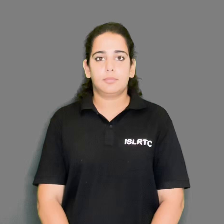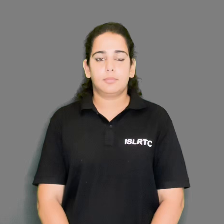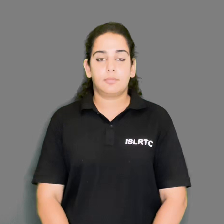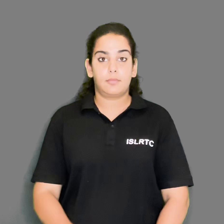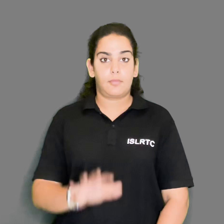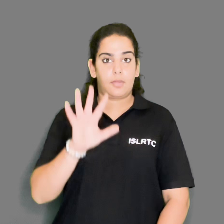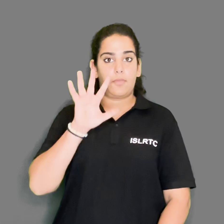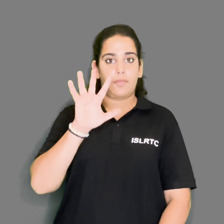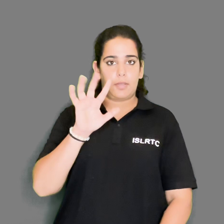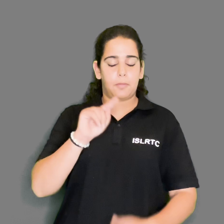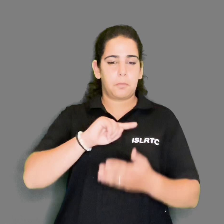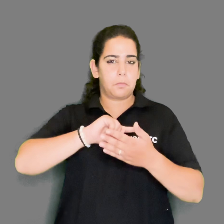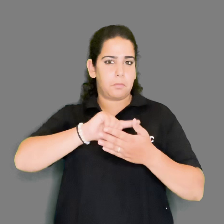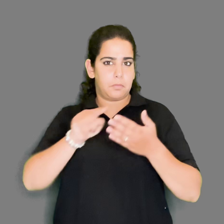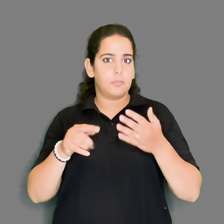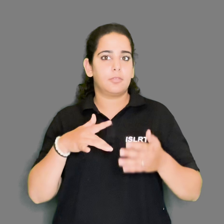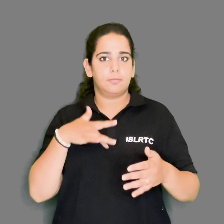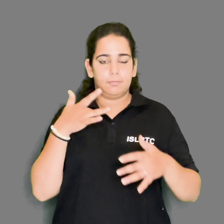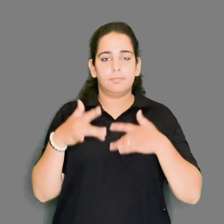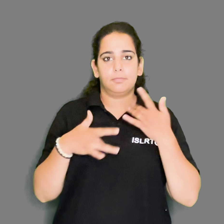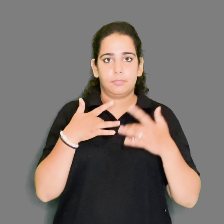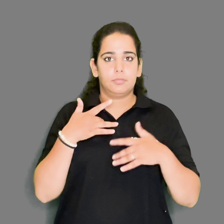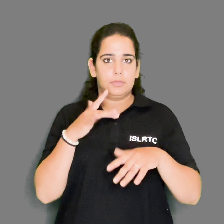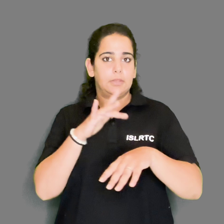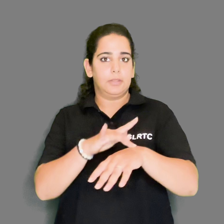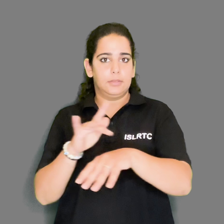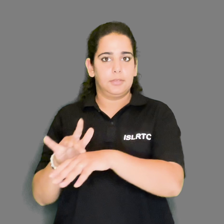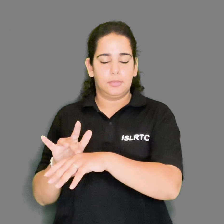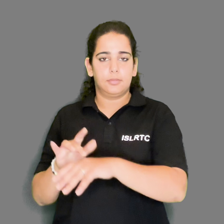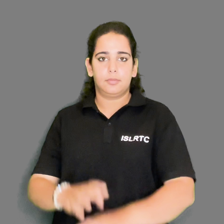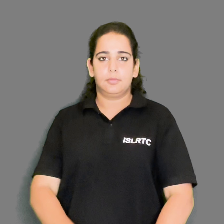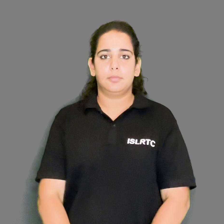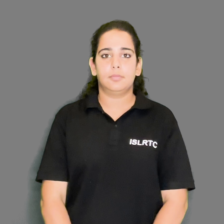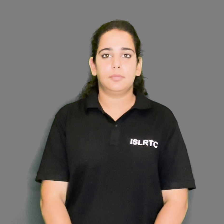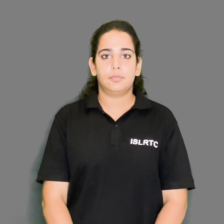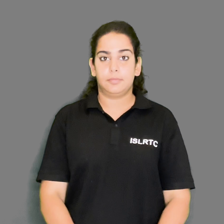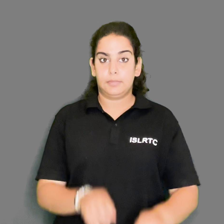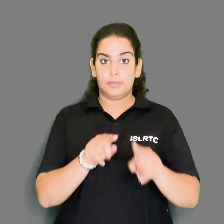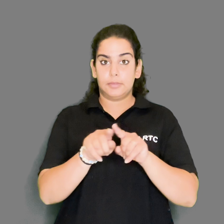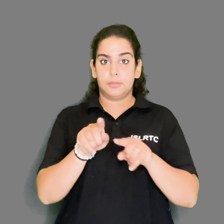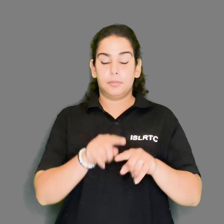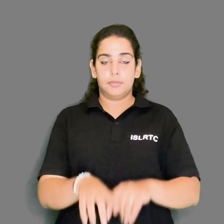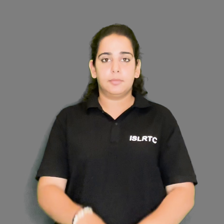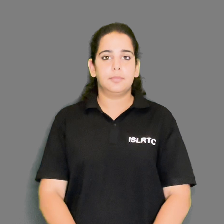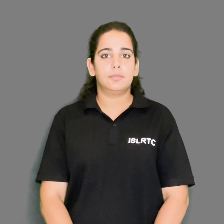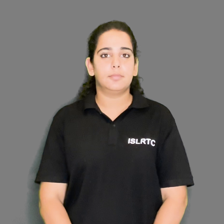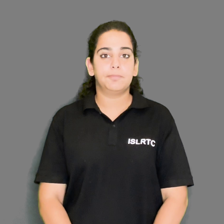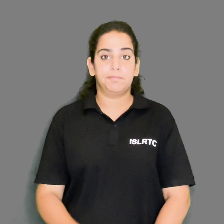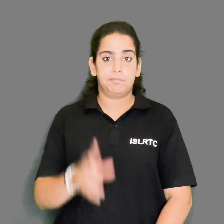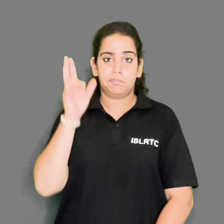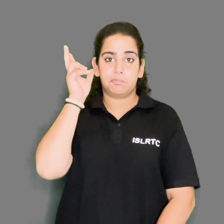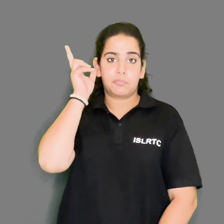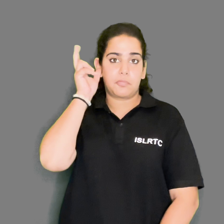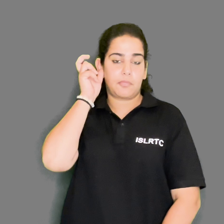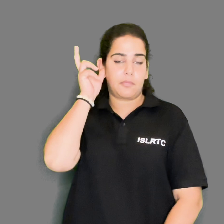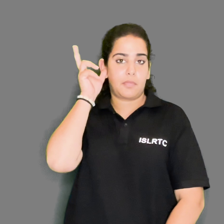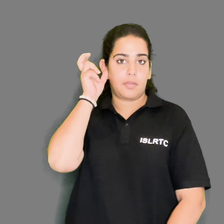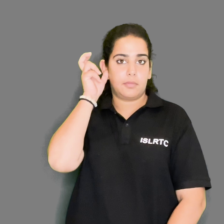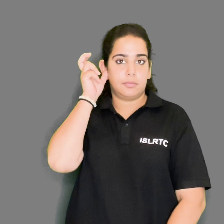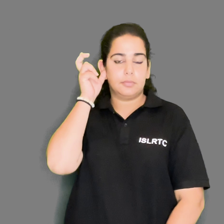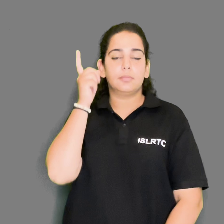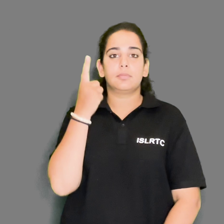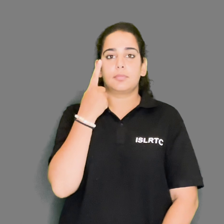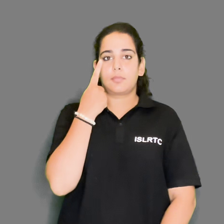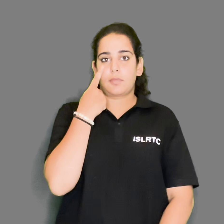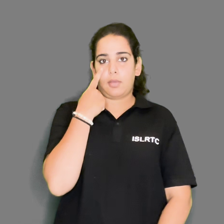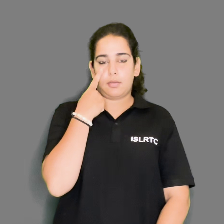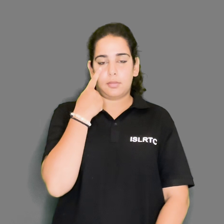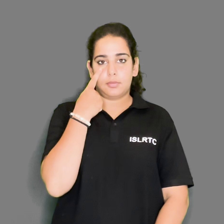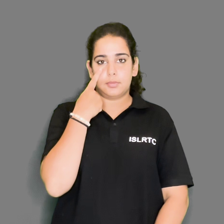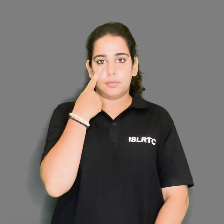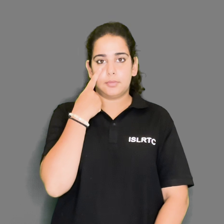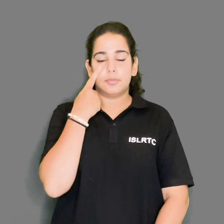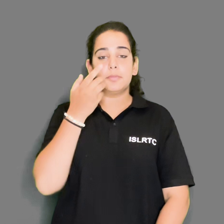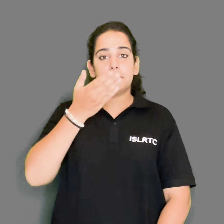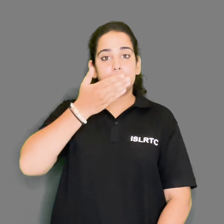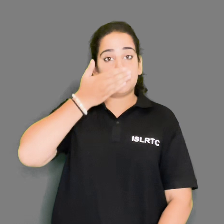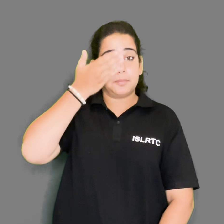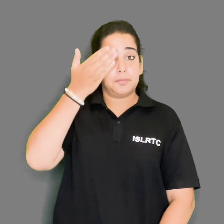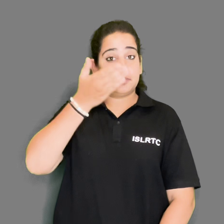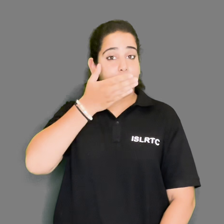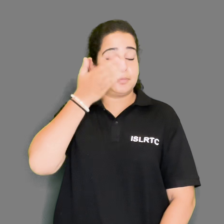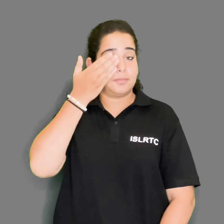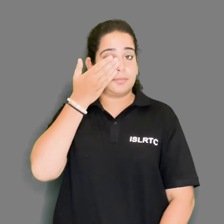Perceivable capable of being perceived especially by sight or hearing